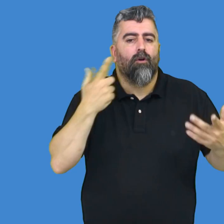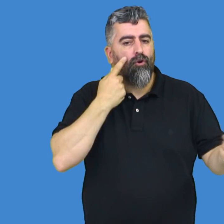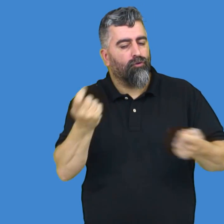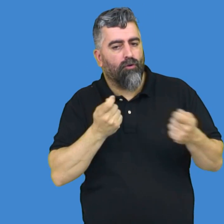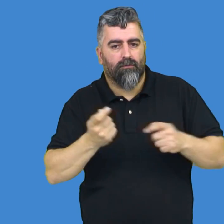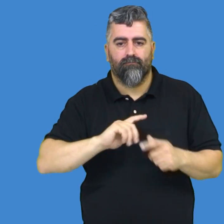control